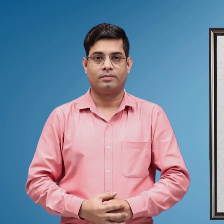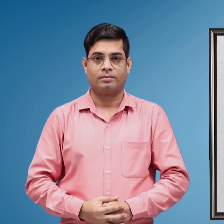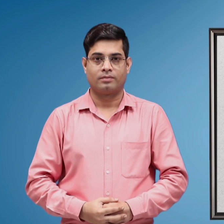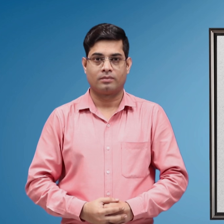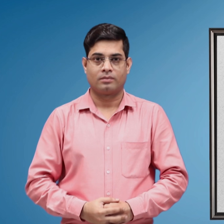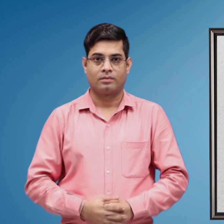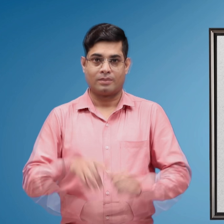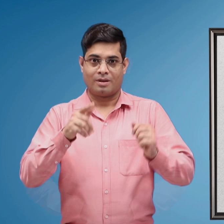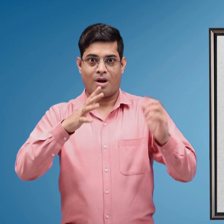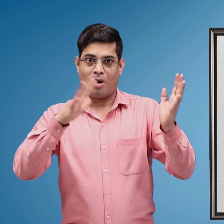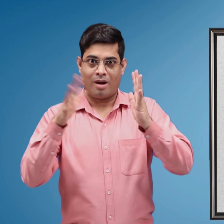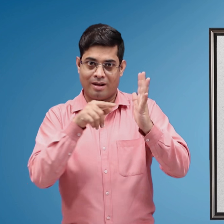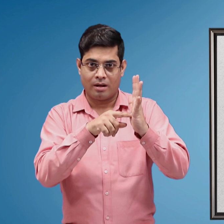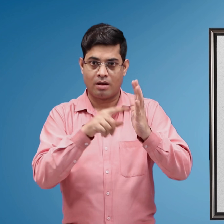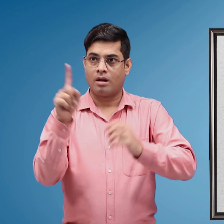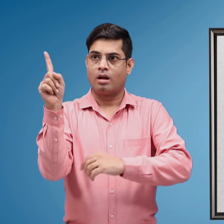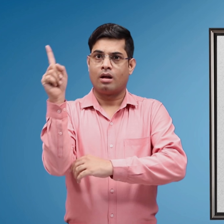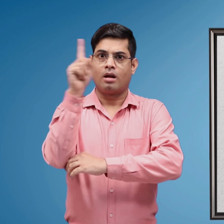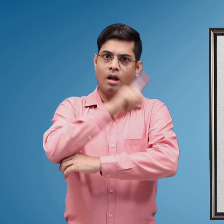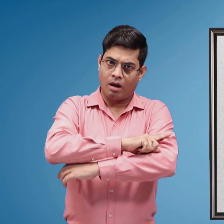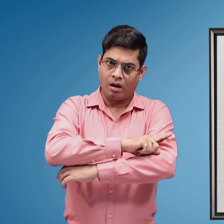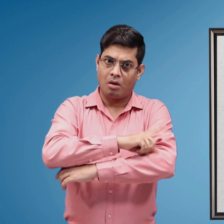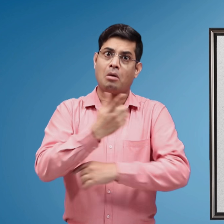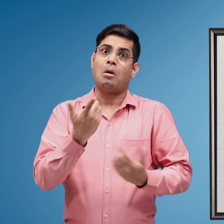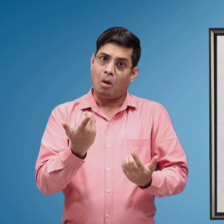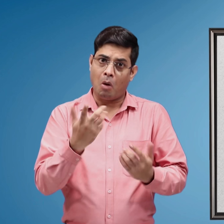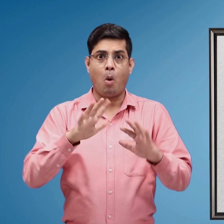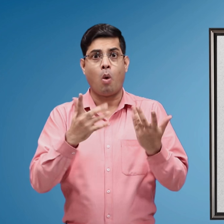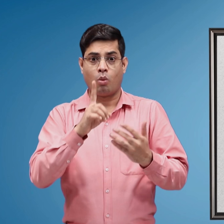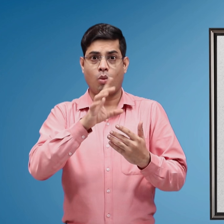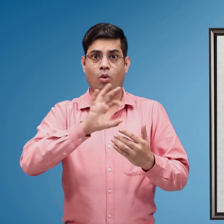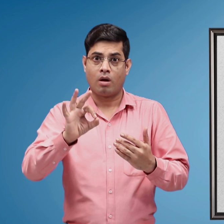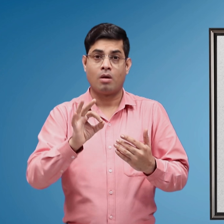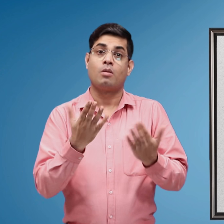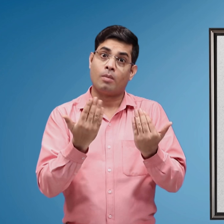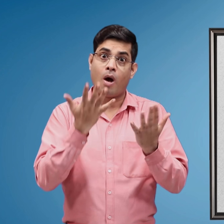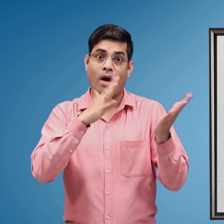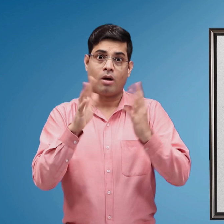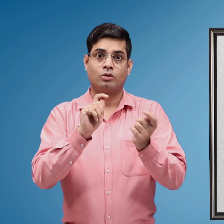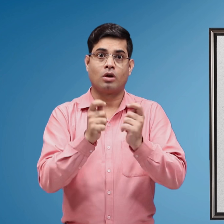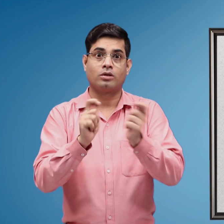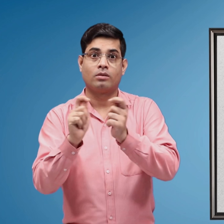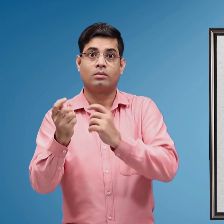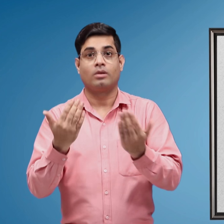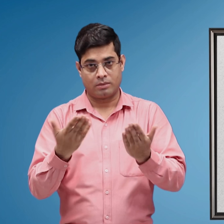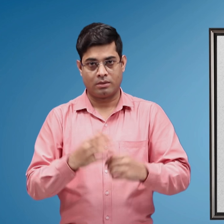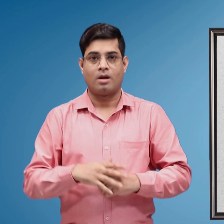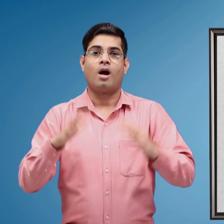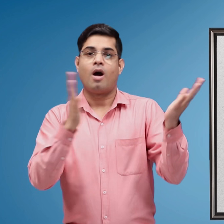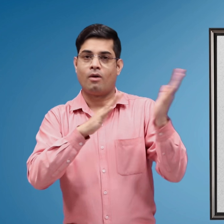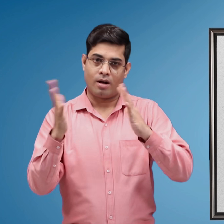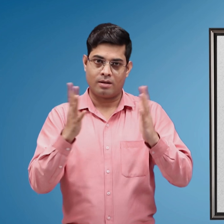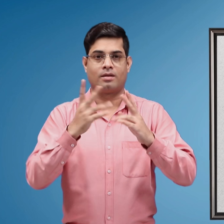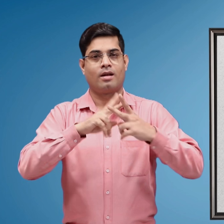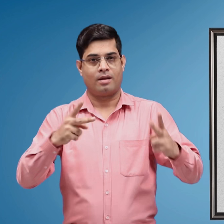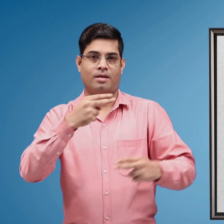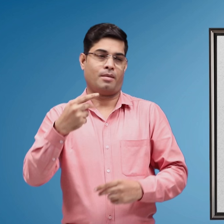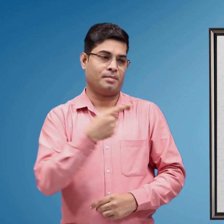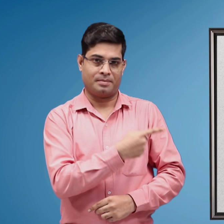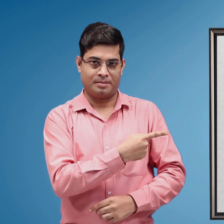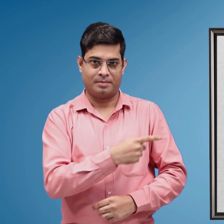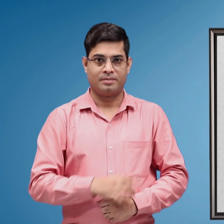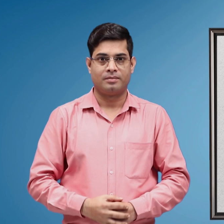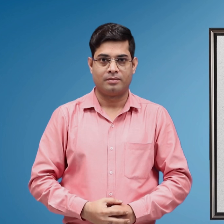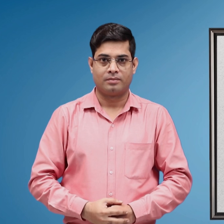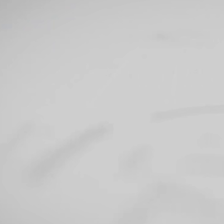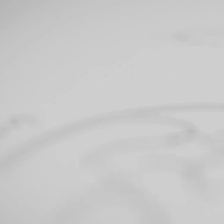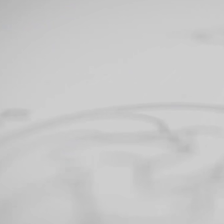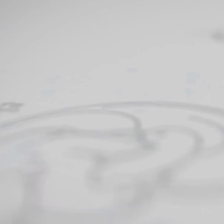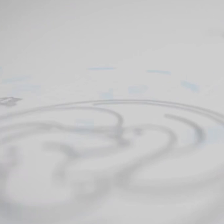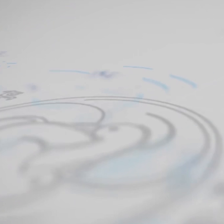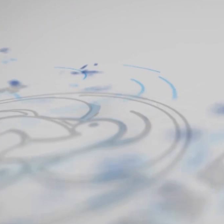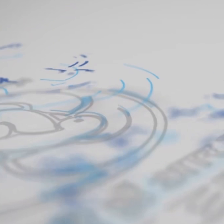For example, newspapers print weather reports every day.